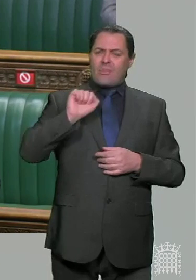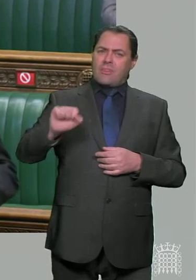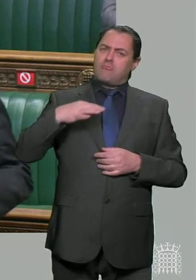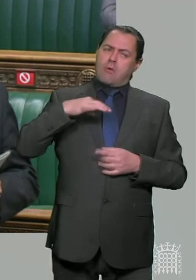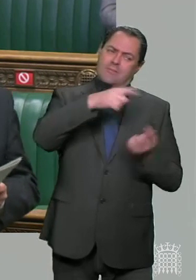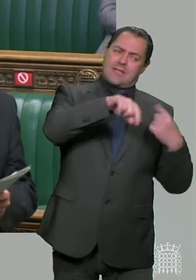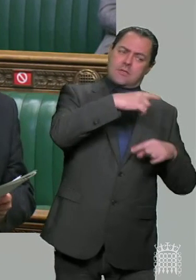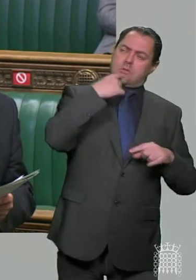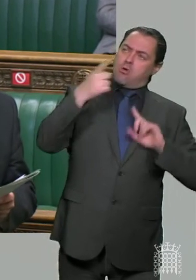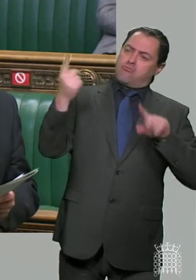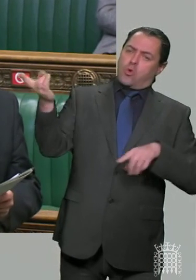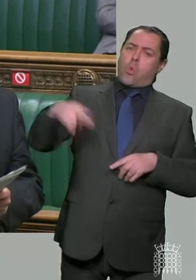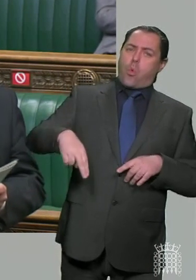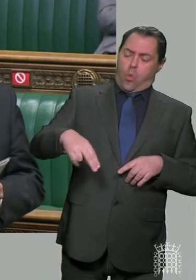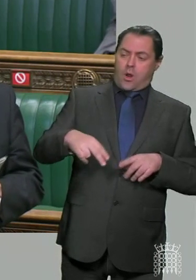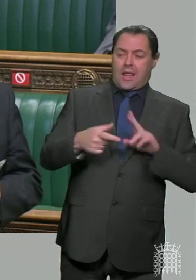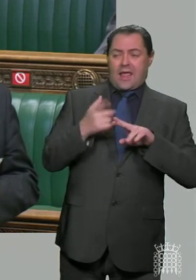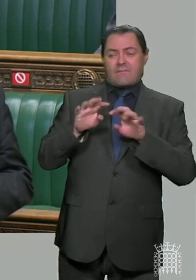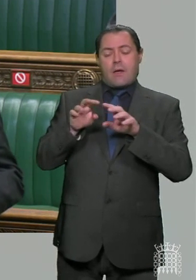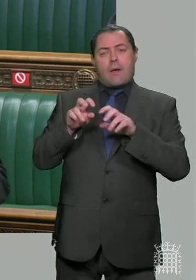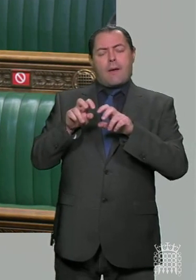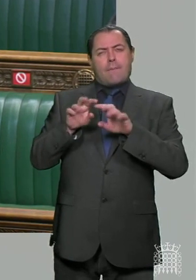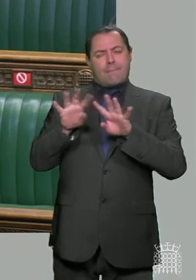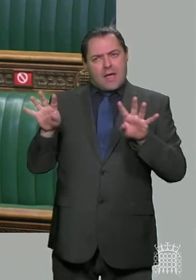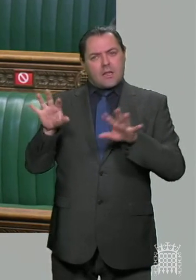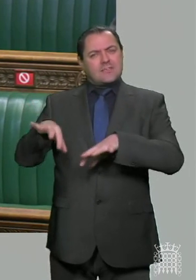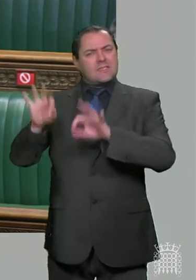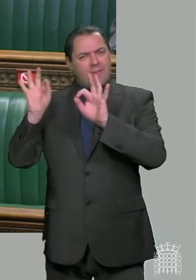When the Independent Expert Panel suspends a Member, that cannot happen.